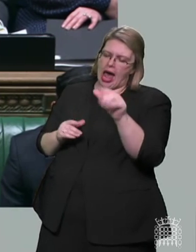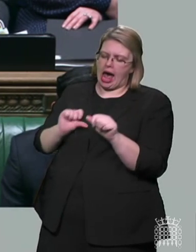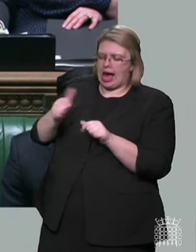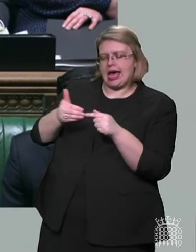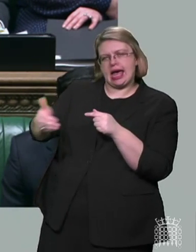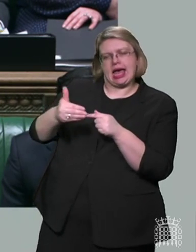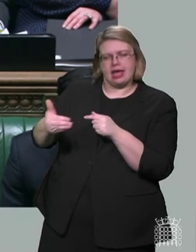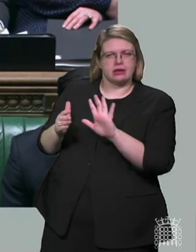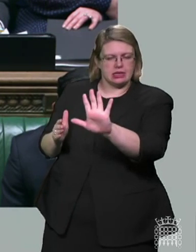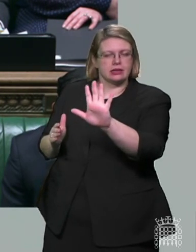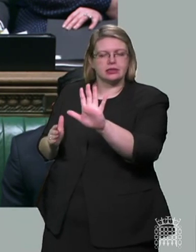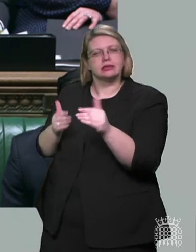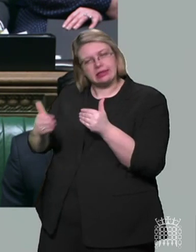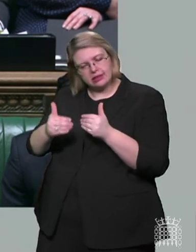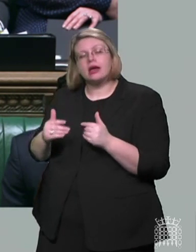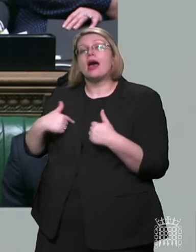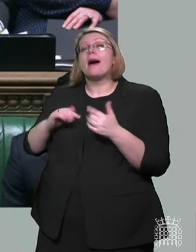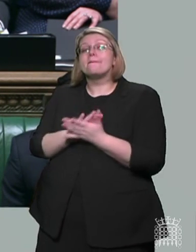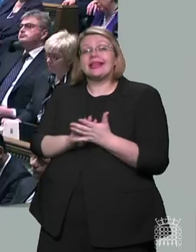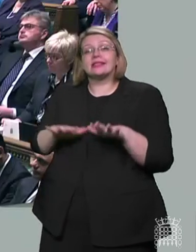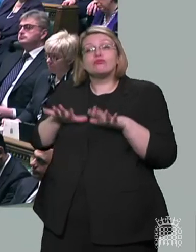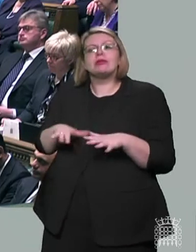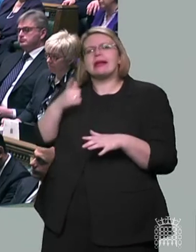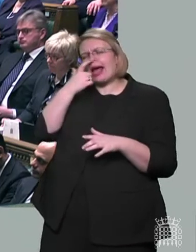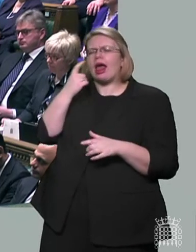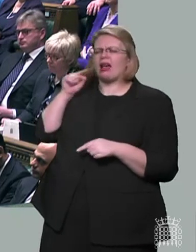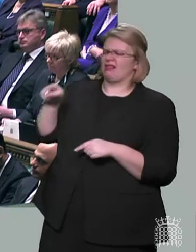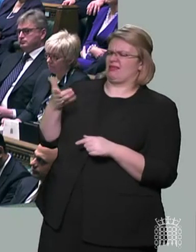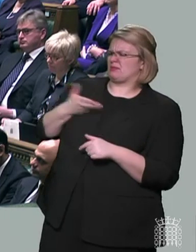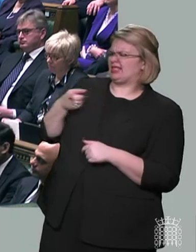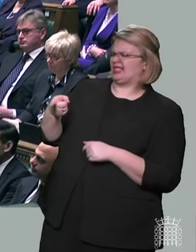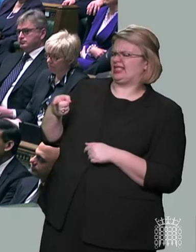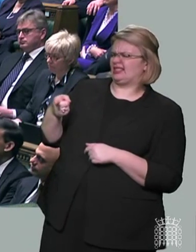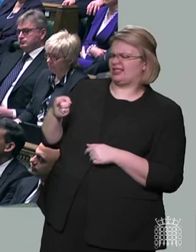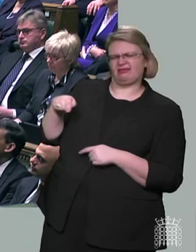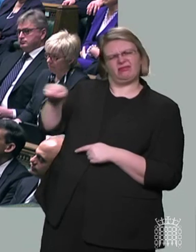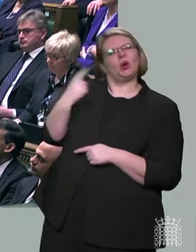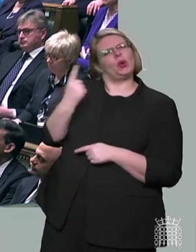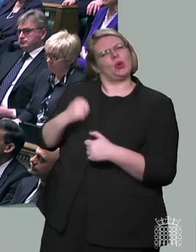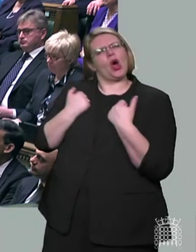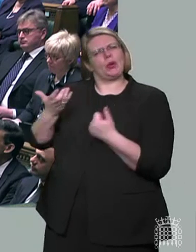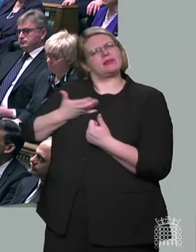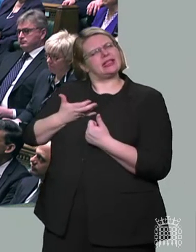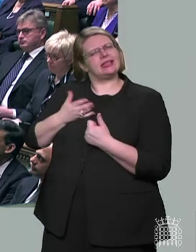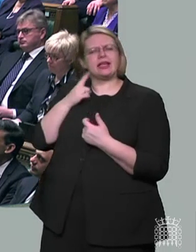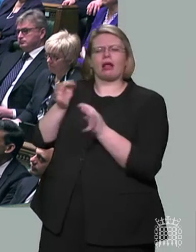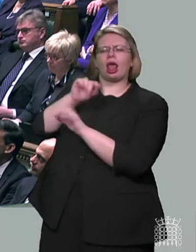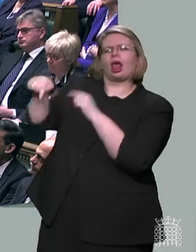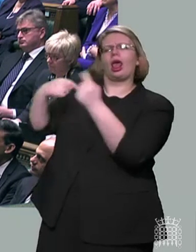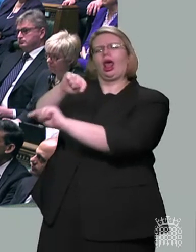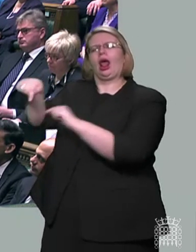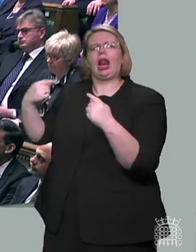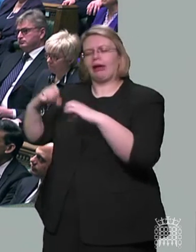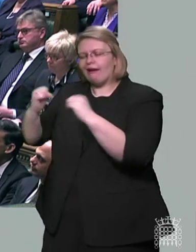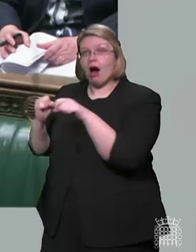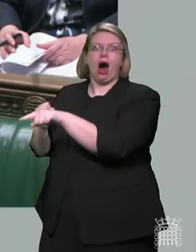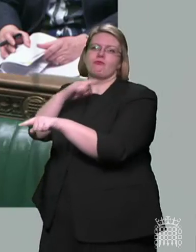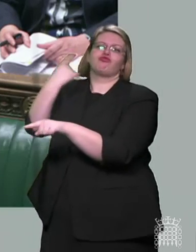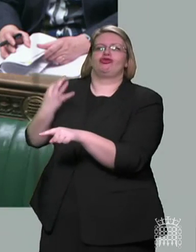It will enable us to peel back the façade of beneficial ownership of property in the UK and